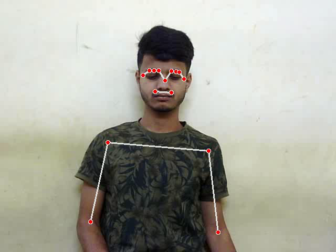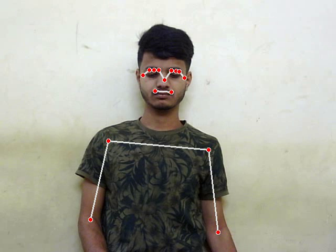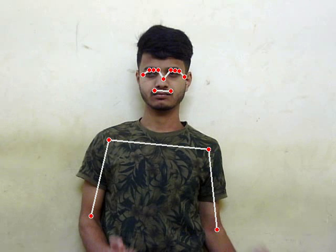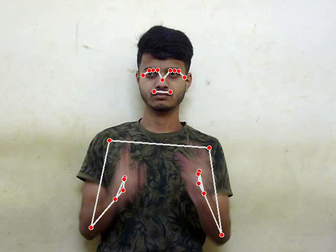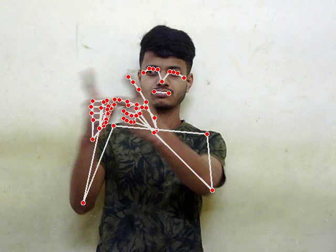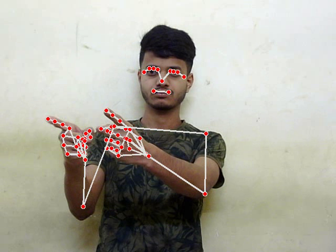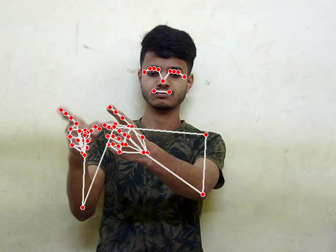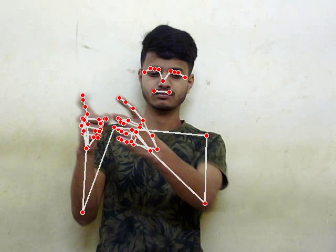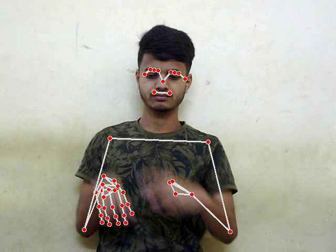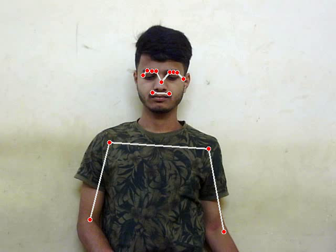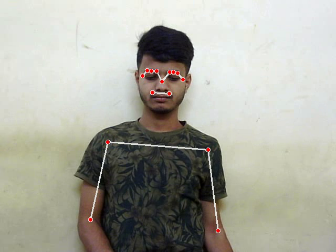go